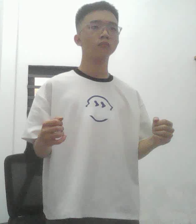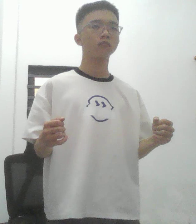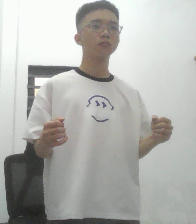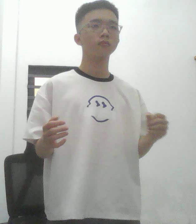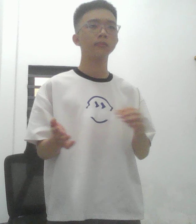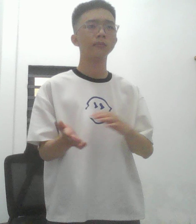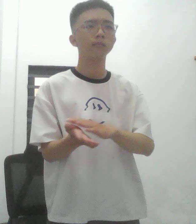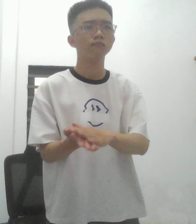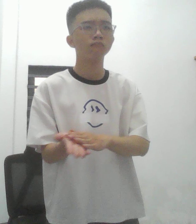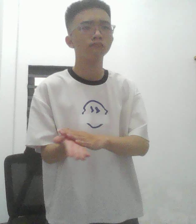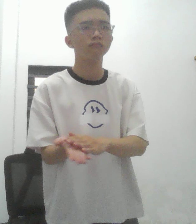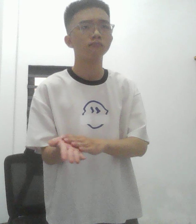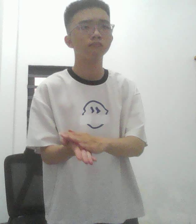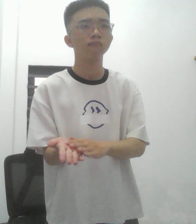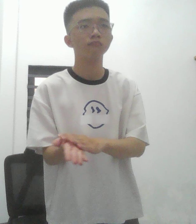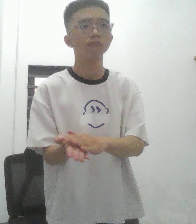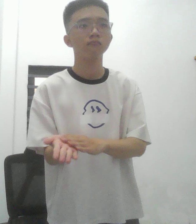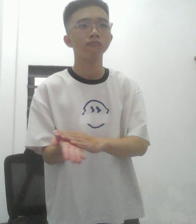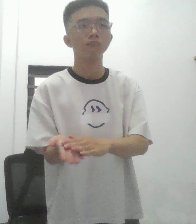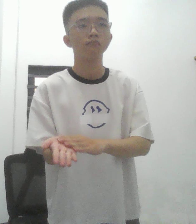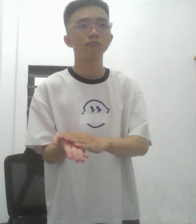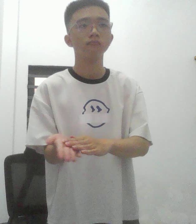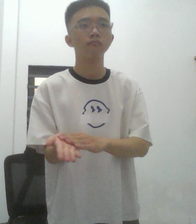xin loi